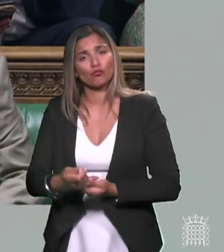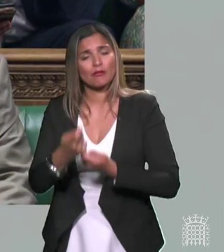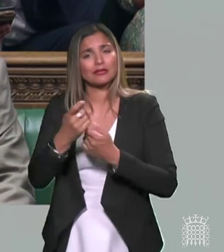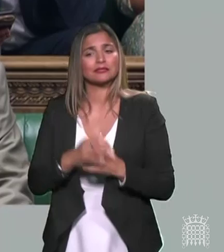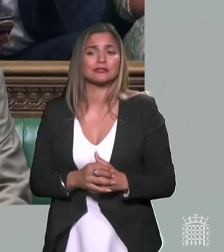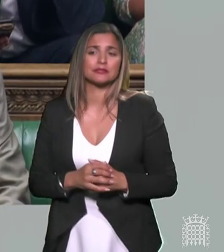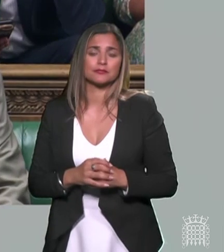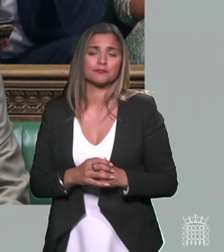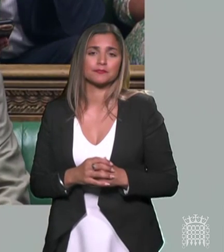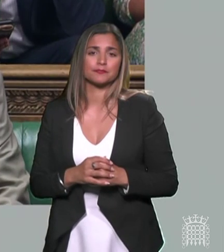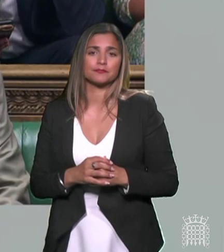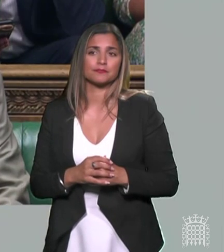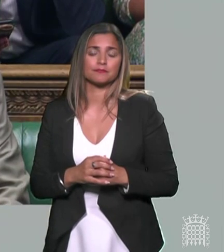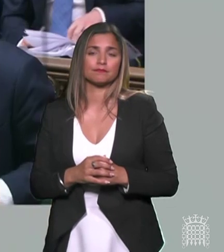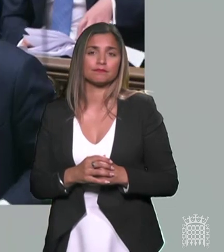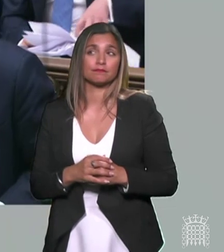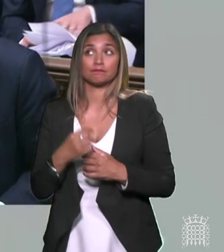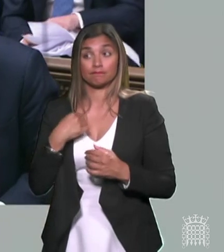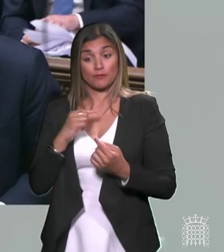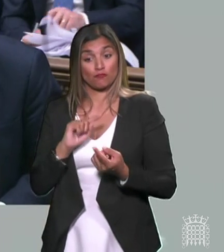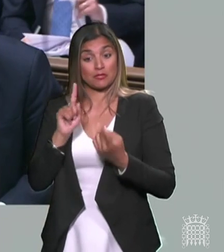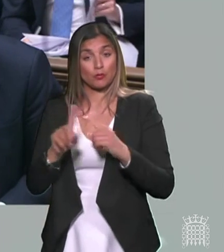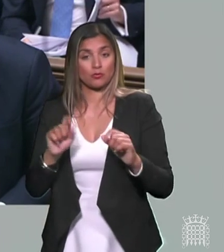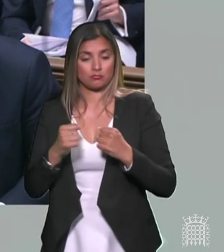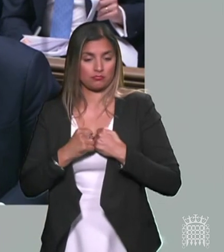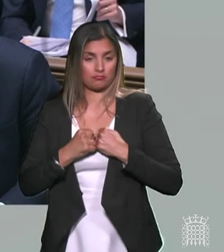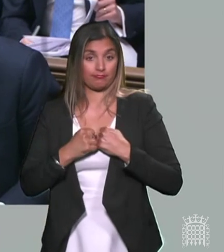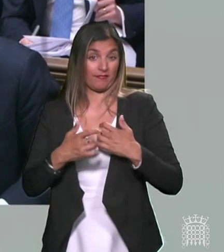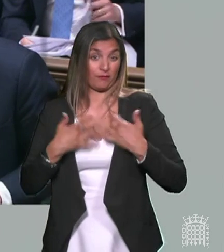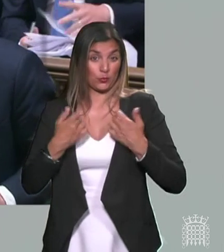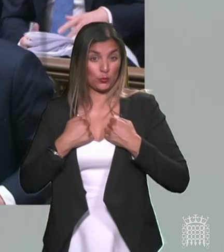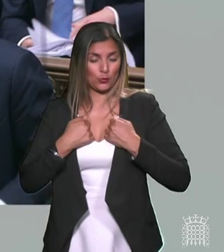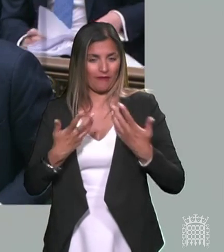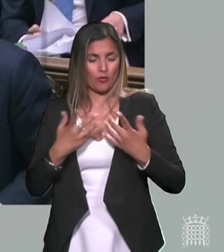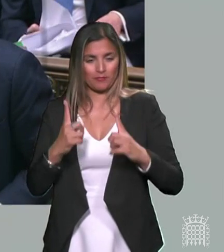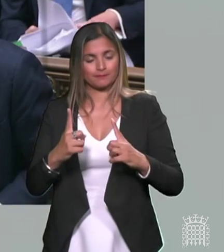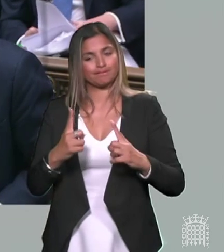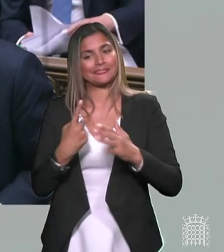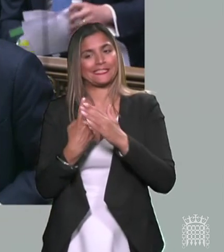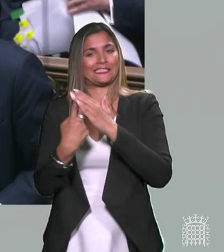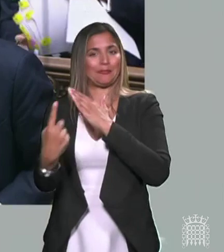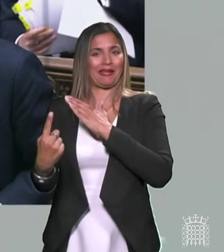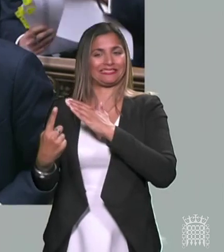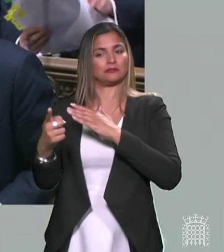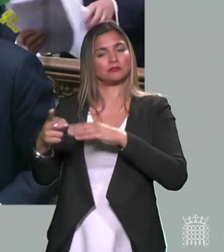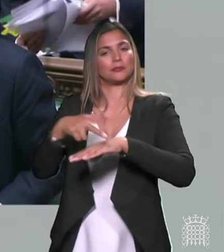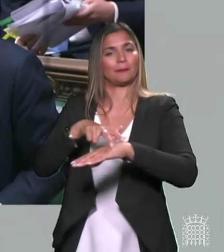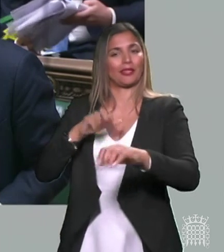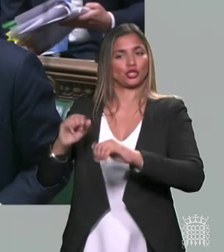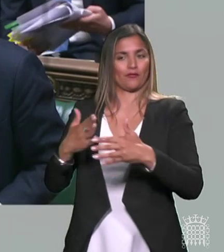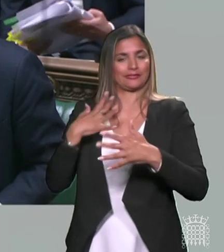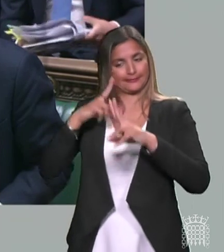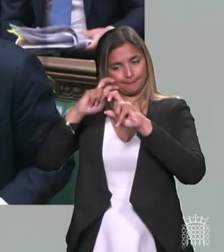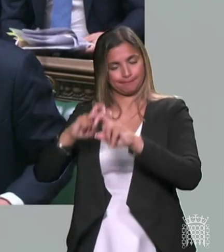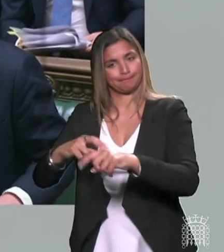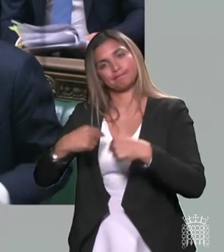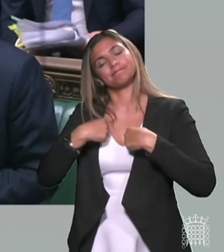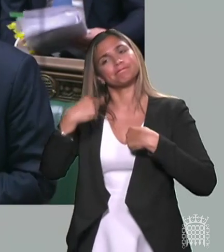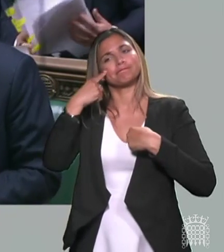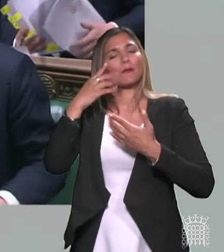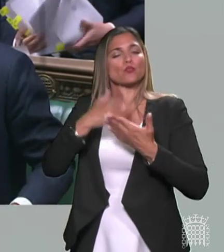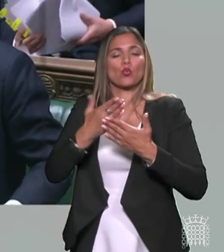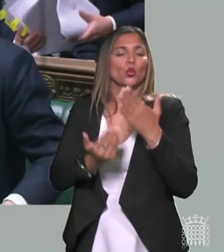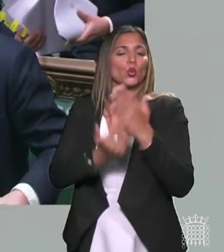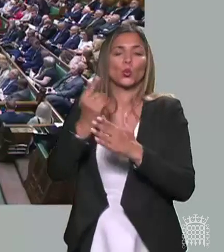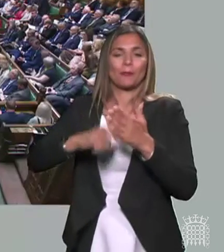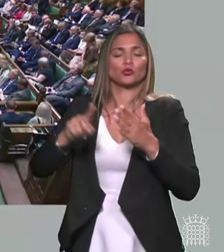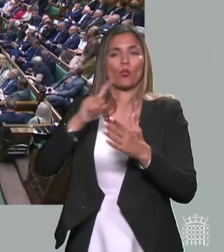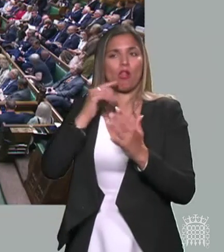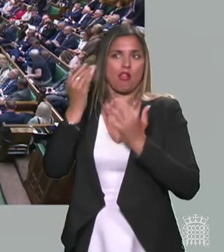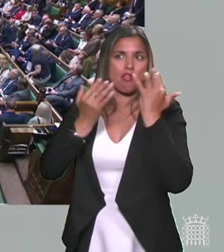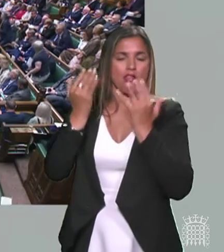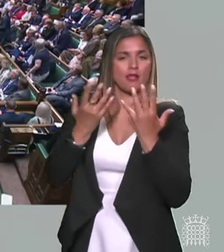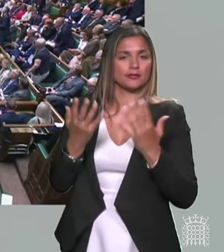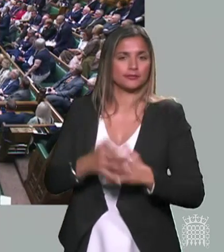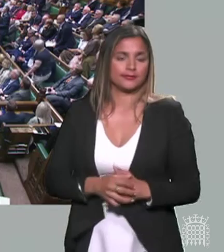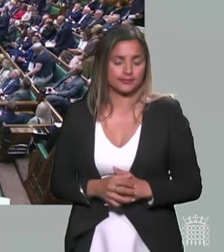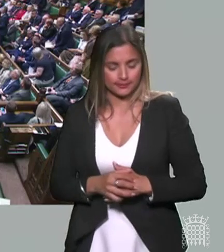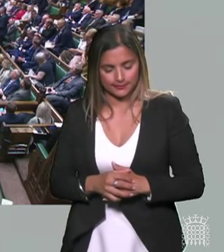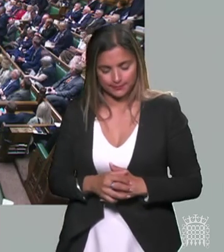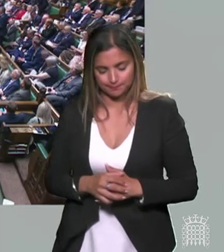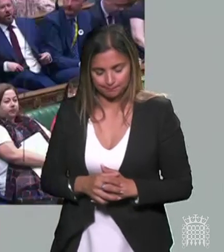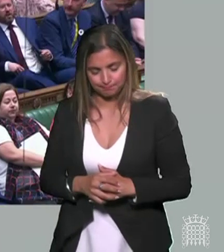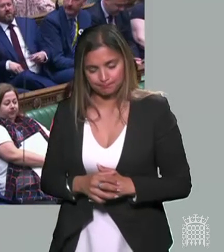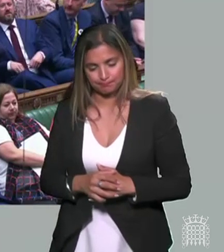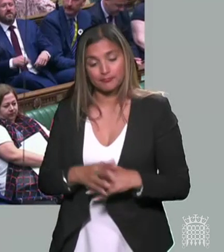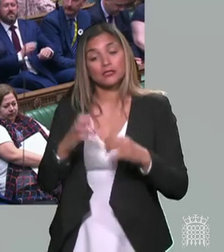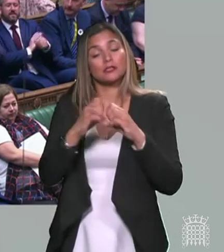Whatever my own views, this is a matter for the independent Metropolitan Police Service, and I am sure that the new commissioner will consider what he has just said.